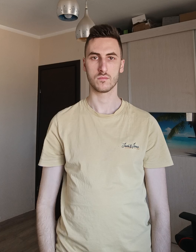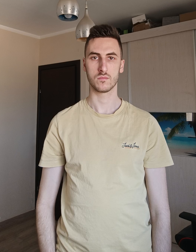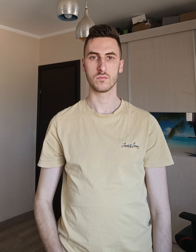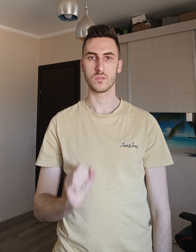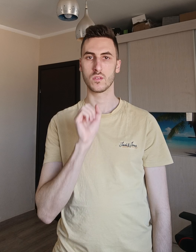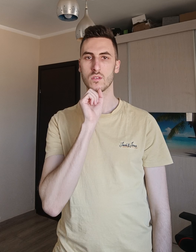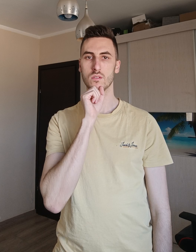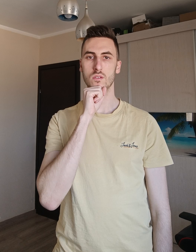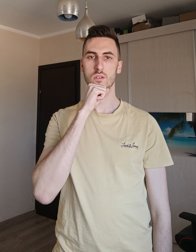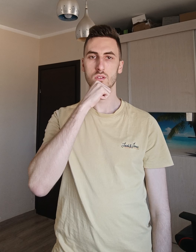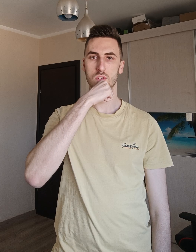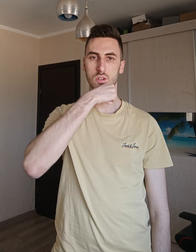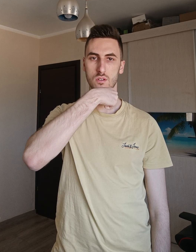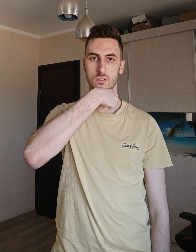ישן